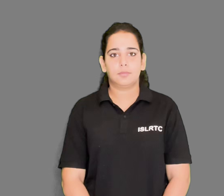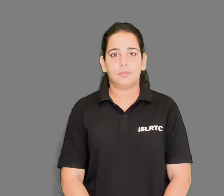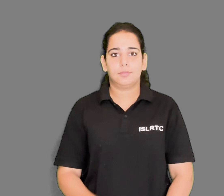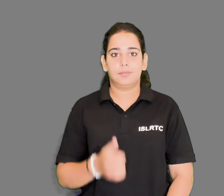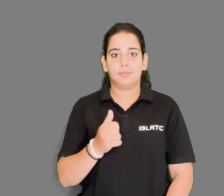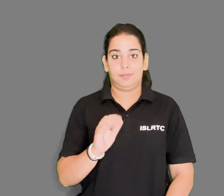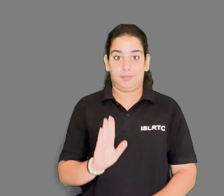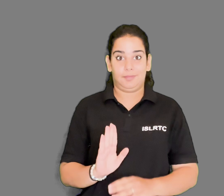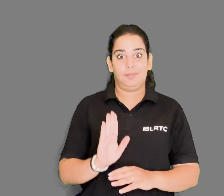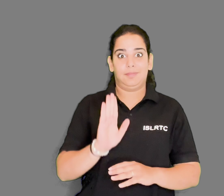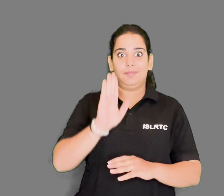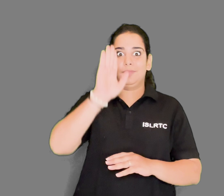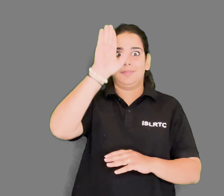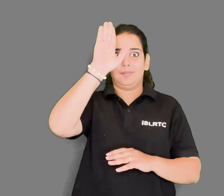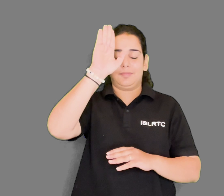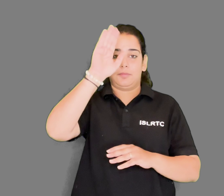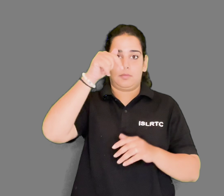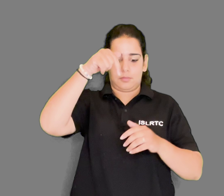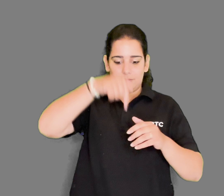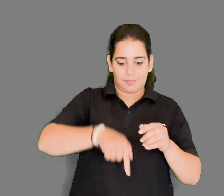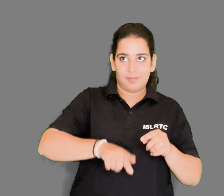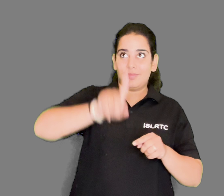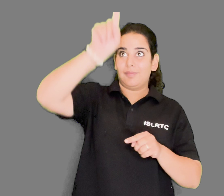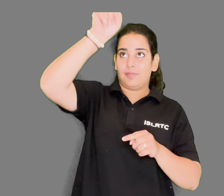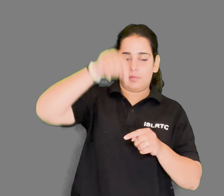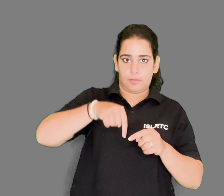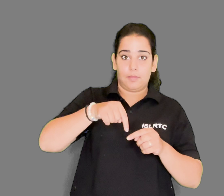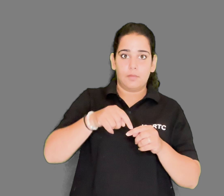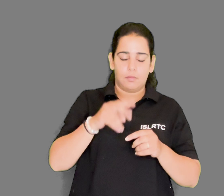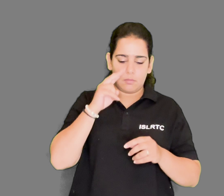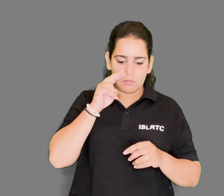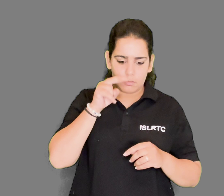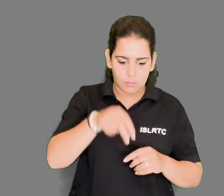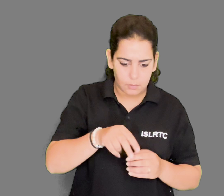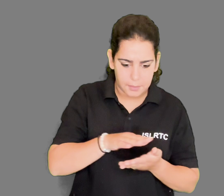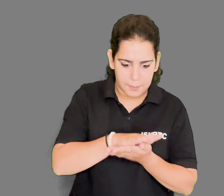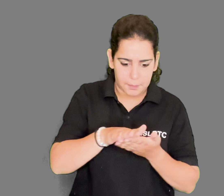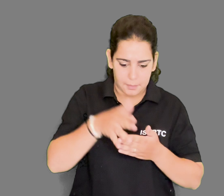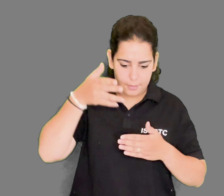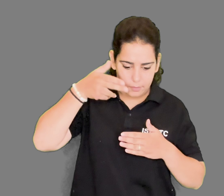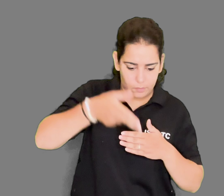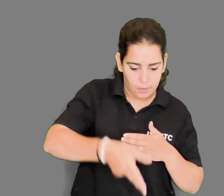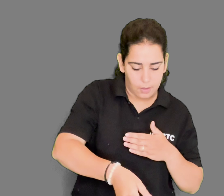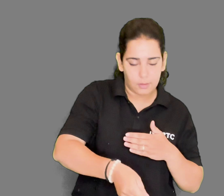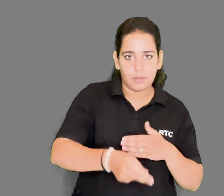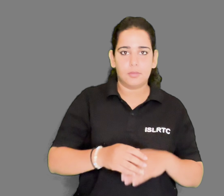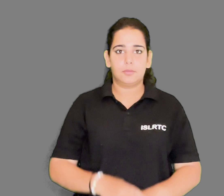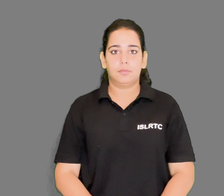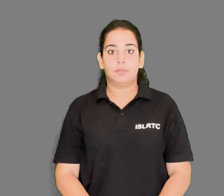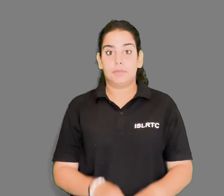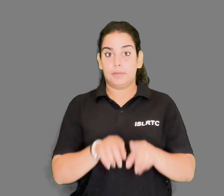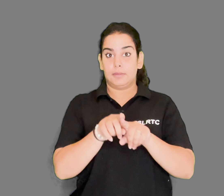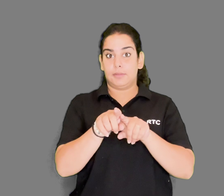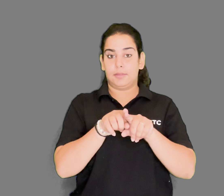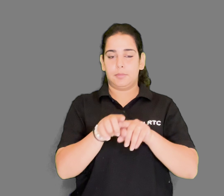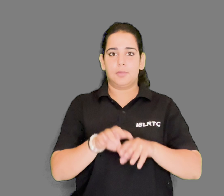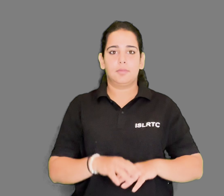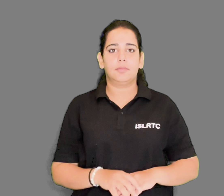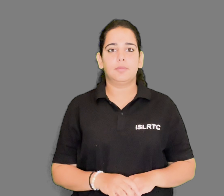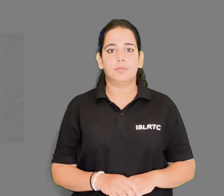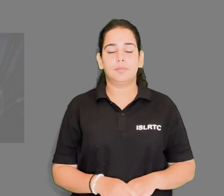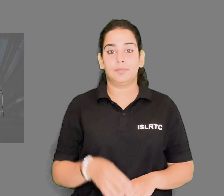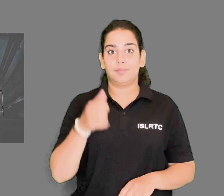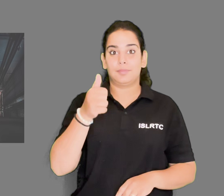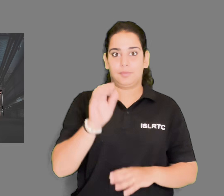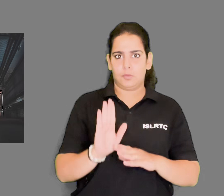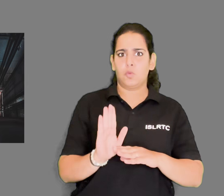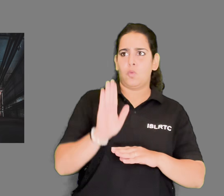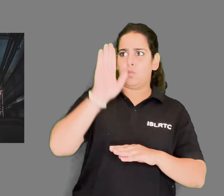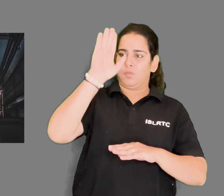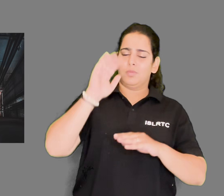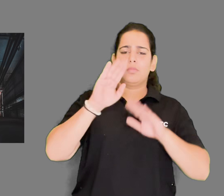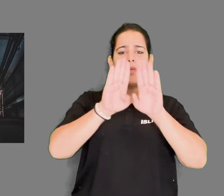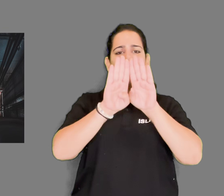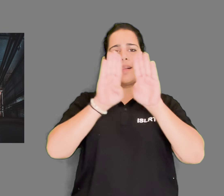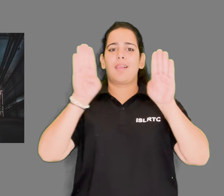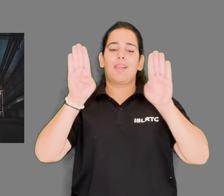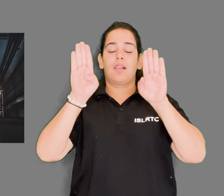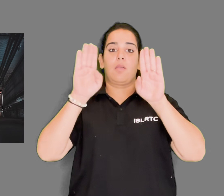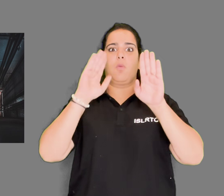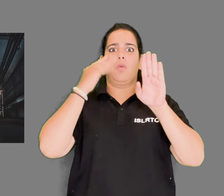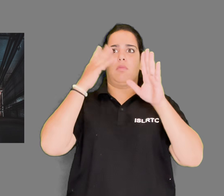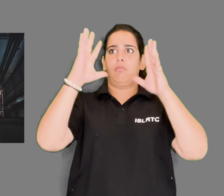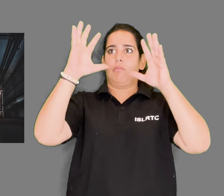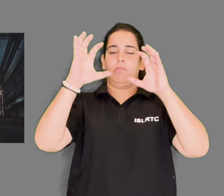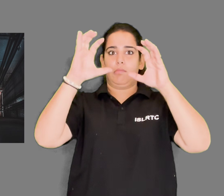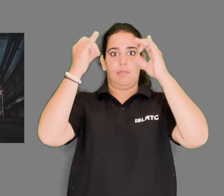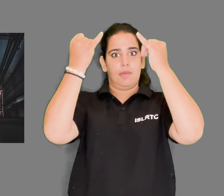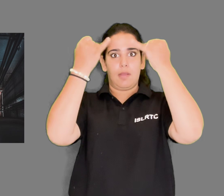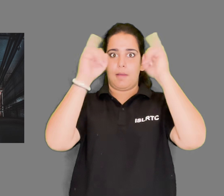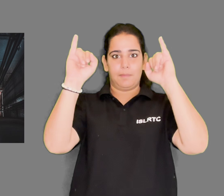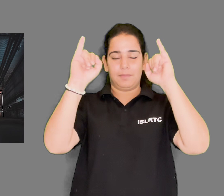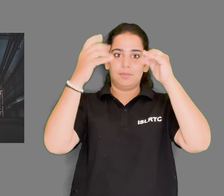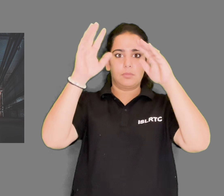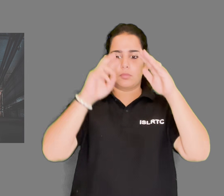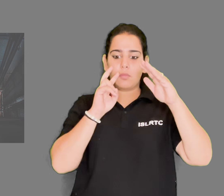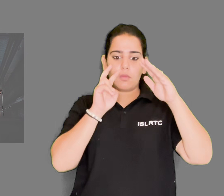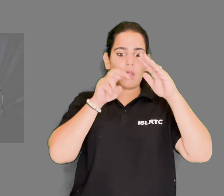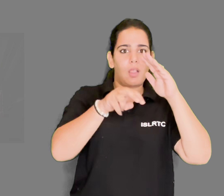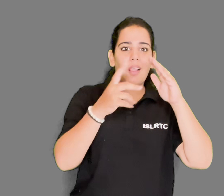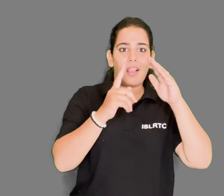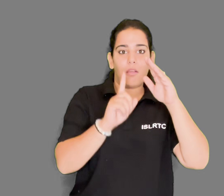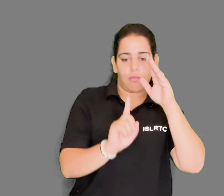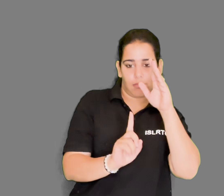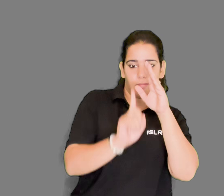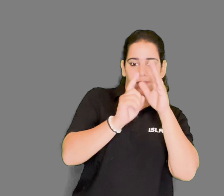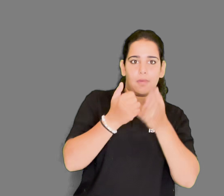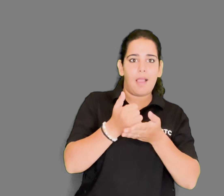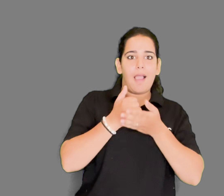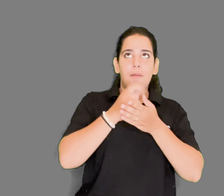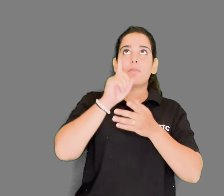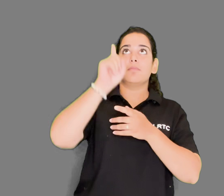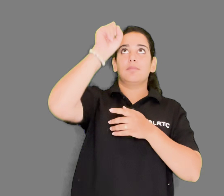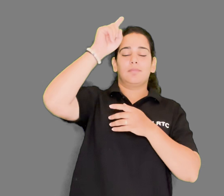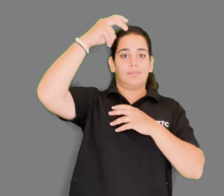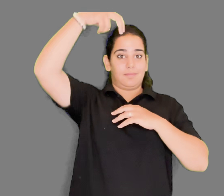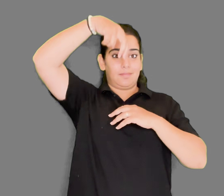Elevator Shaft The vertical space in a building designed to accommodate elevators, including the hoistway and necessary infrastructure